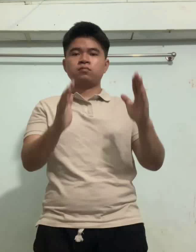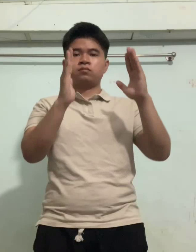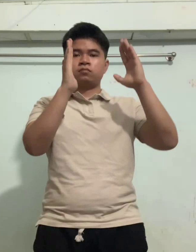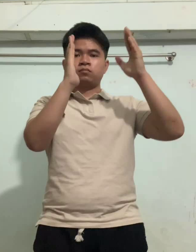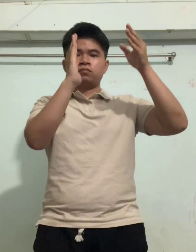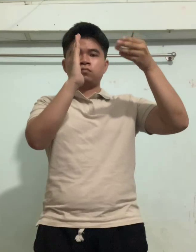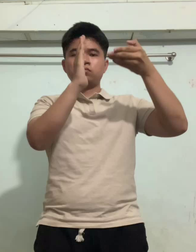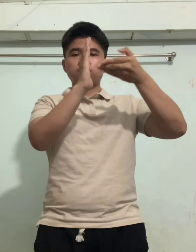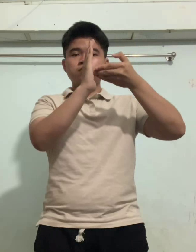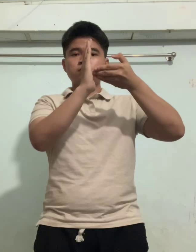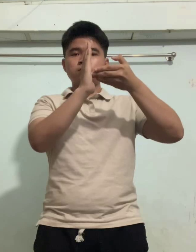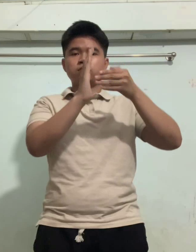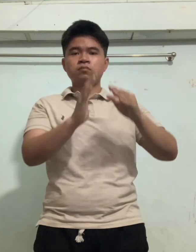gioi thieu